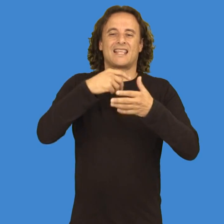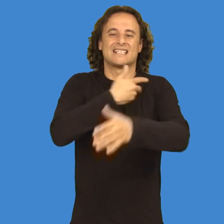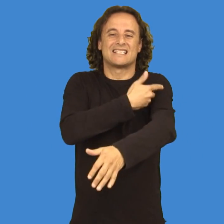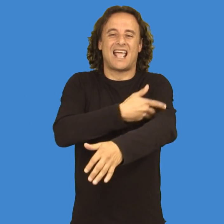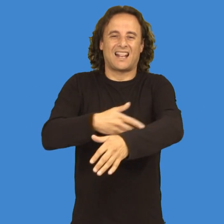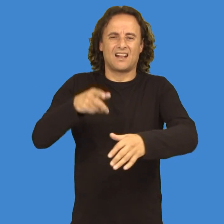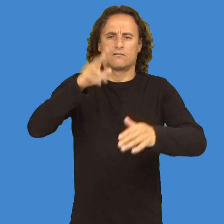sangre